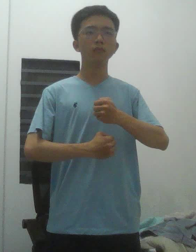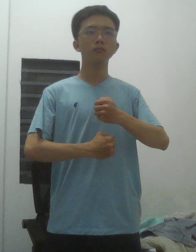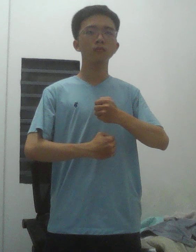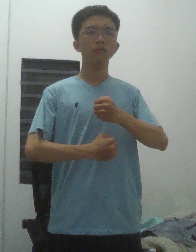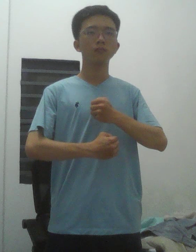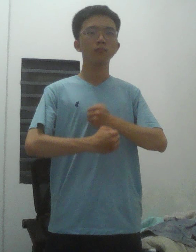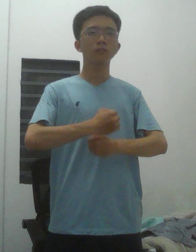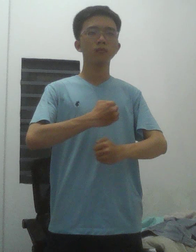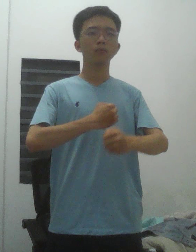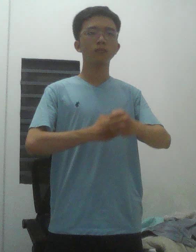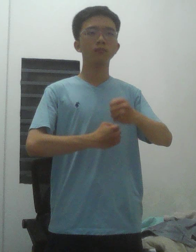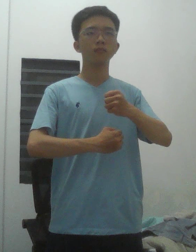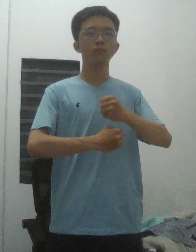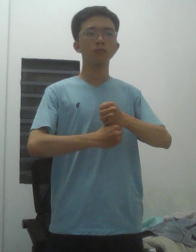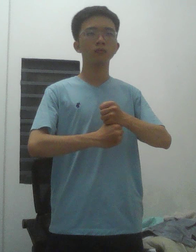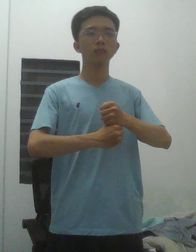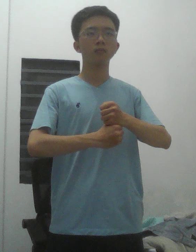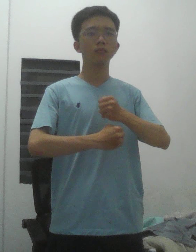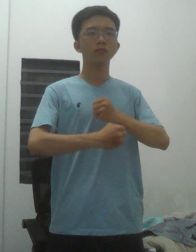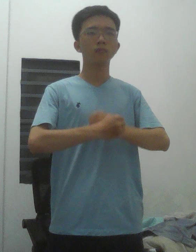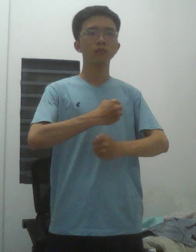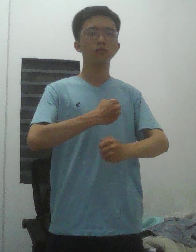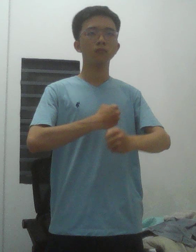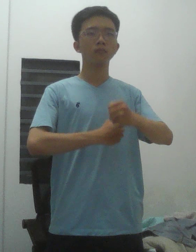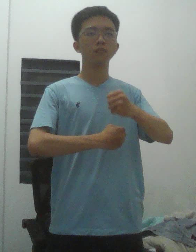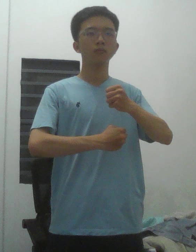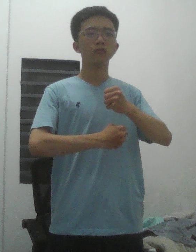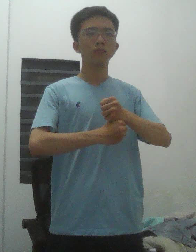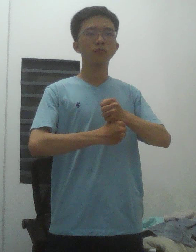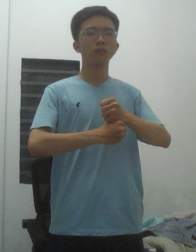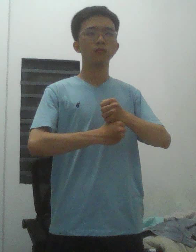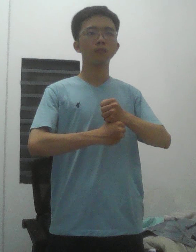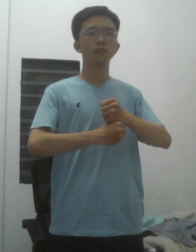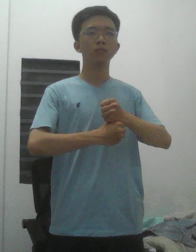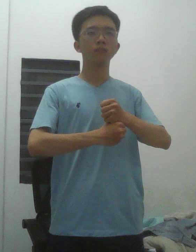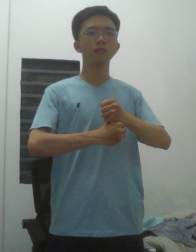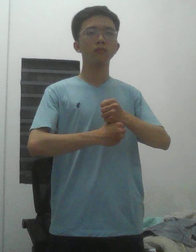quanh nam